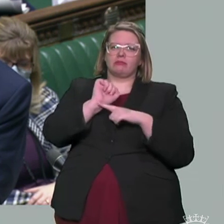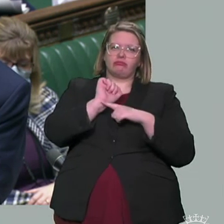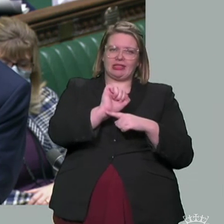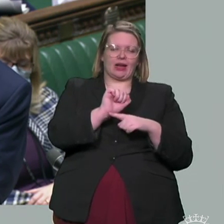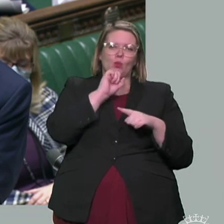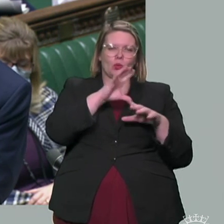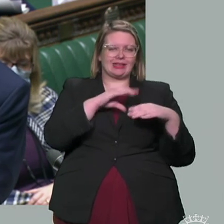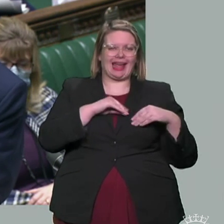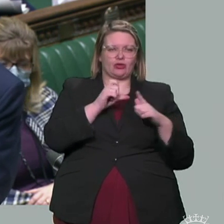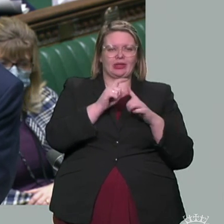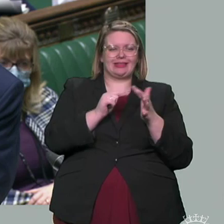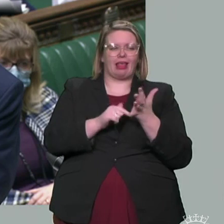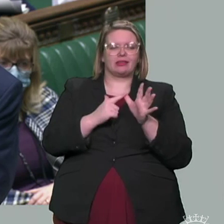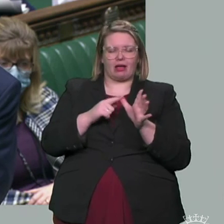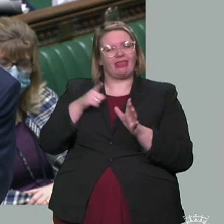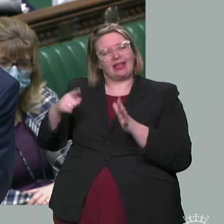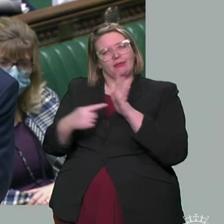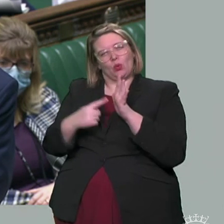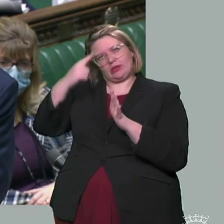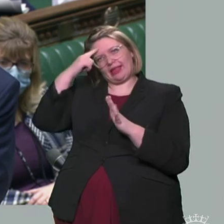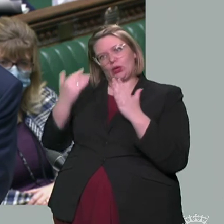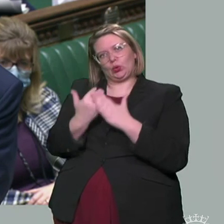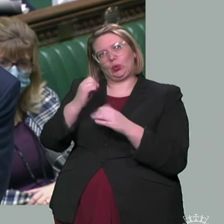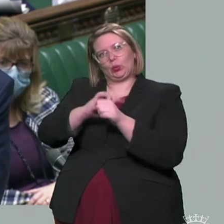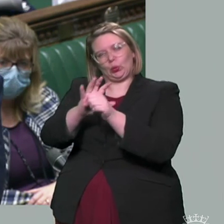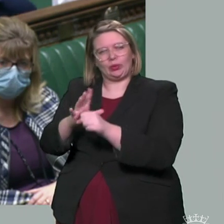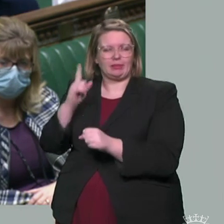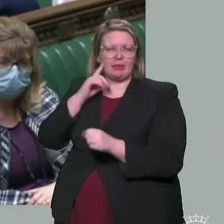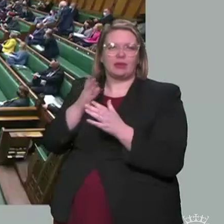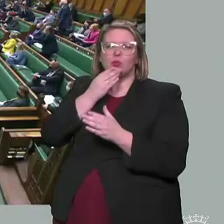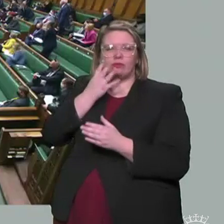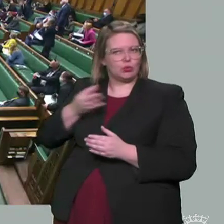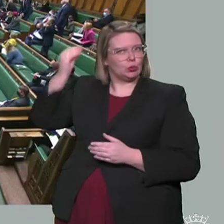That is a point that he should feed into his capacious brain.